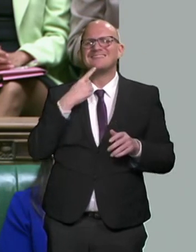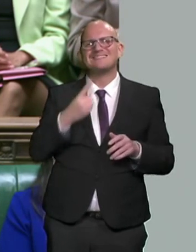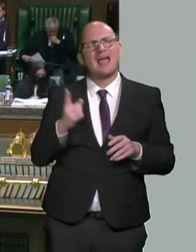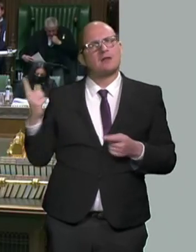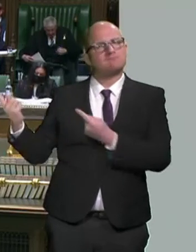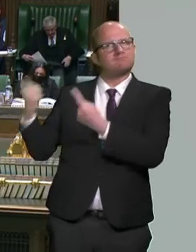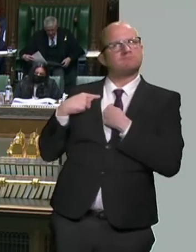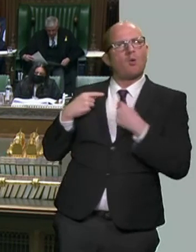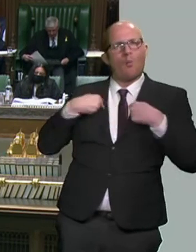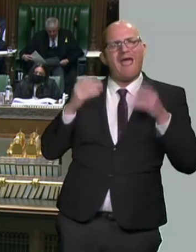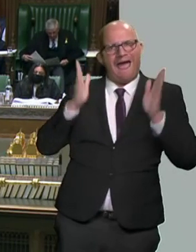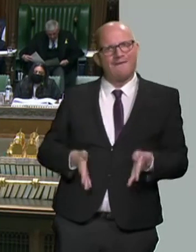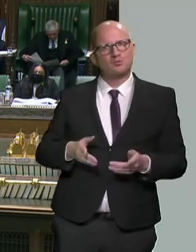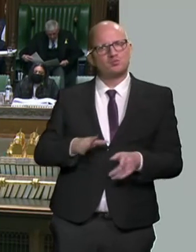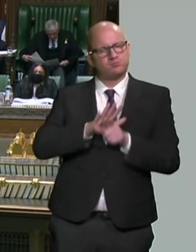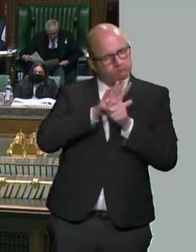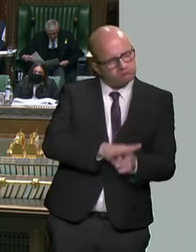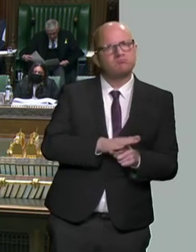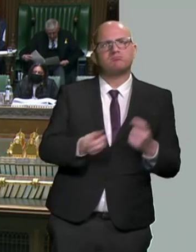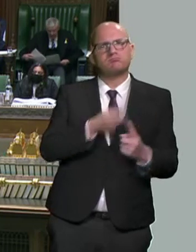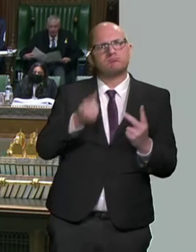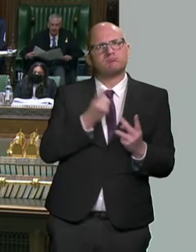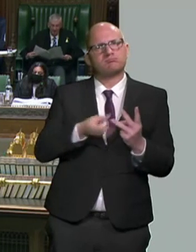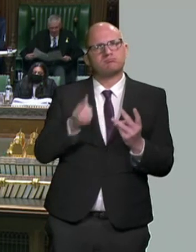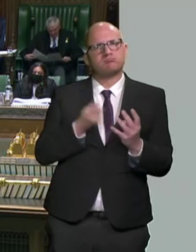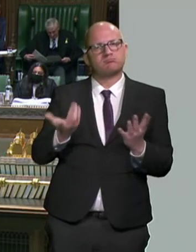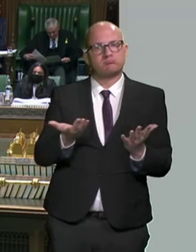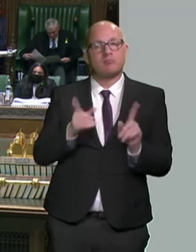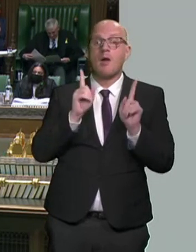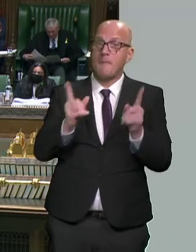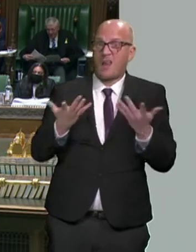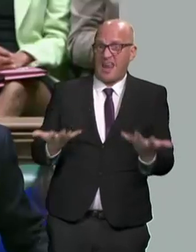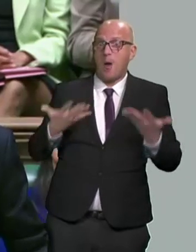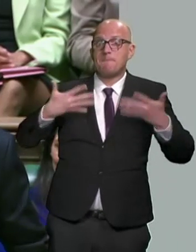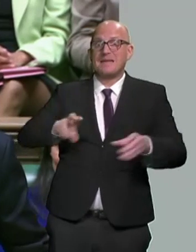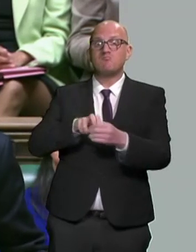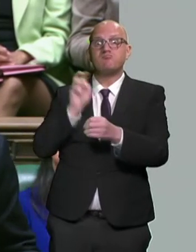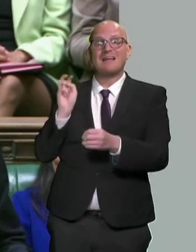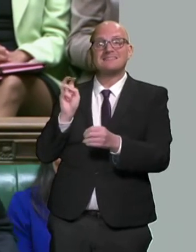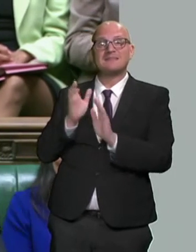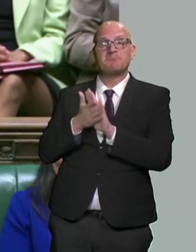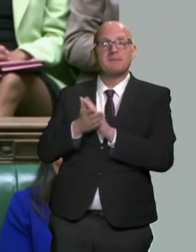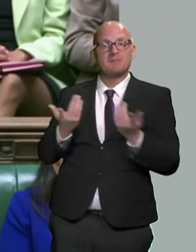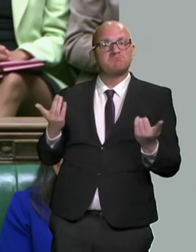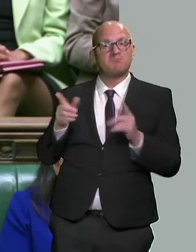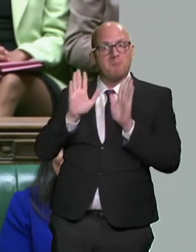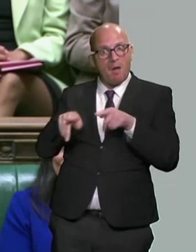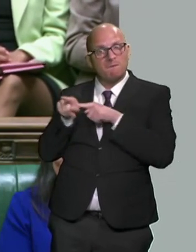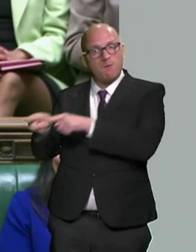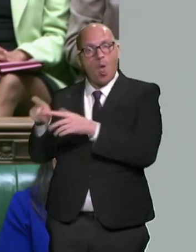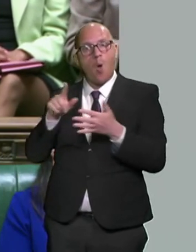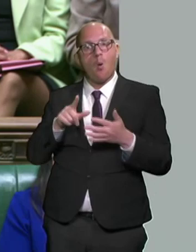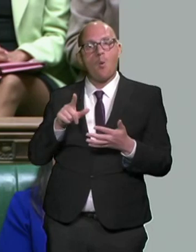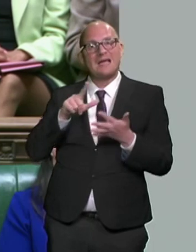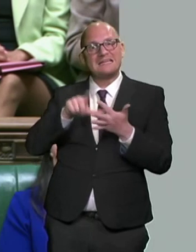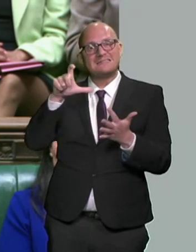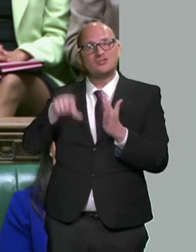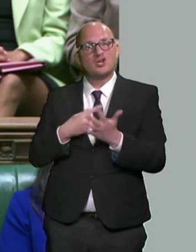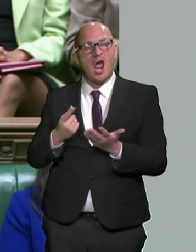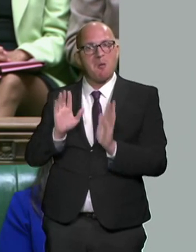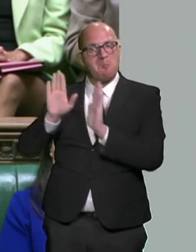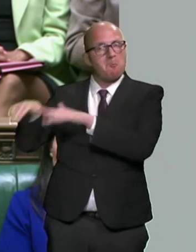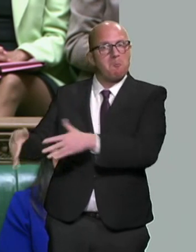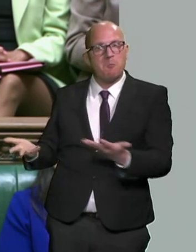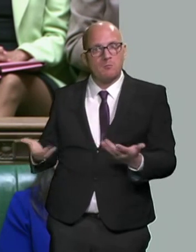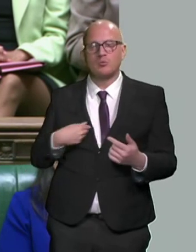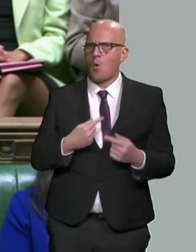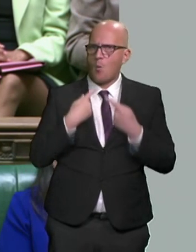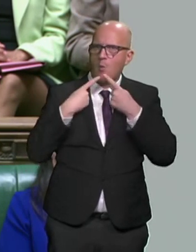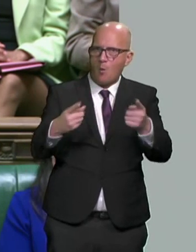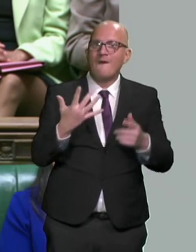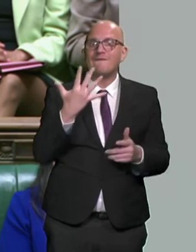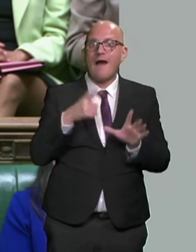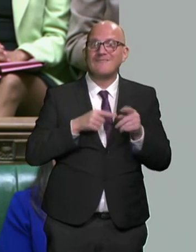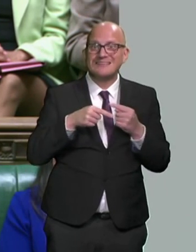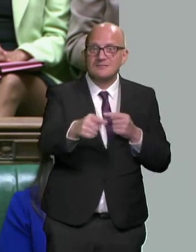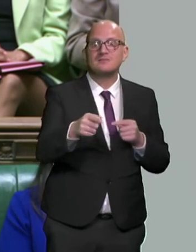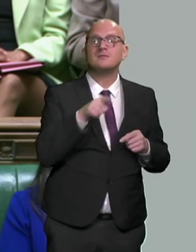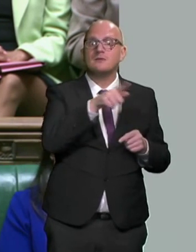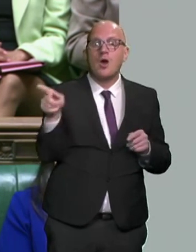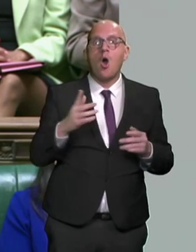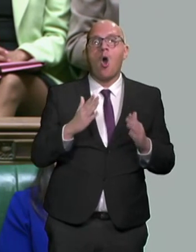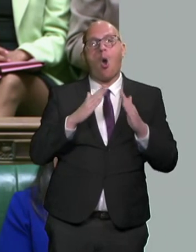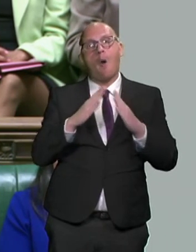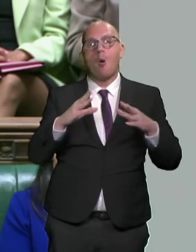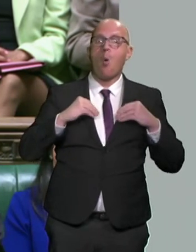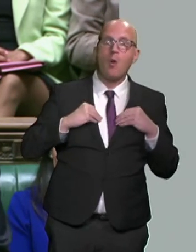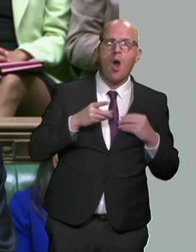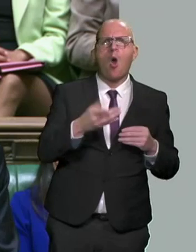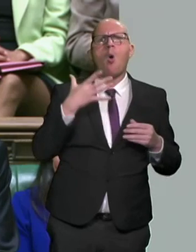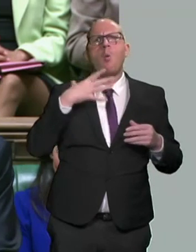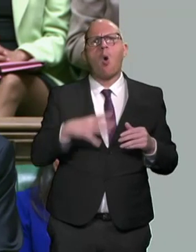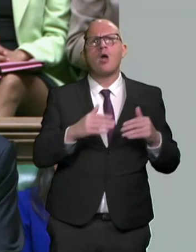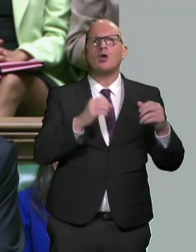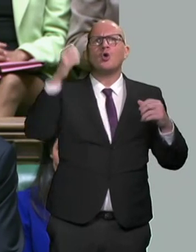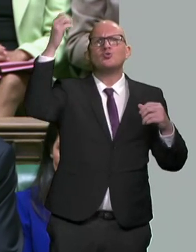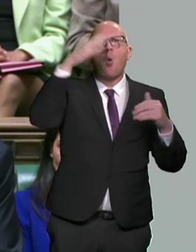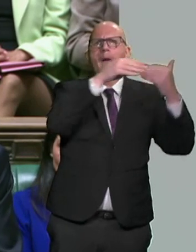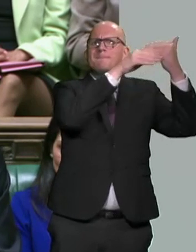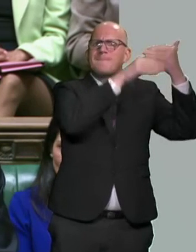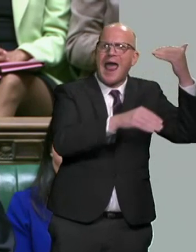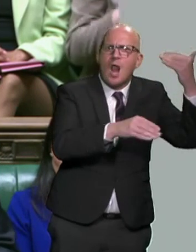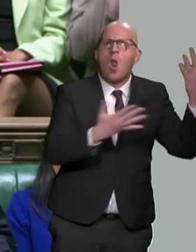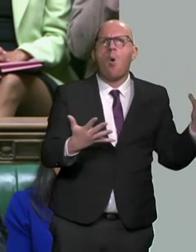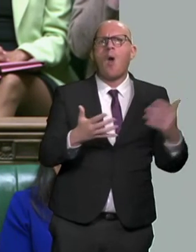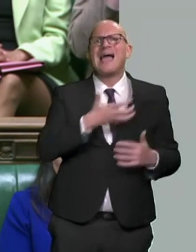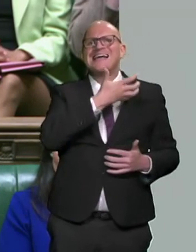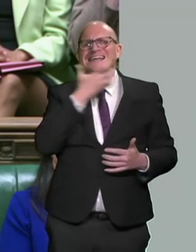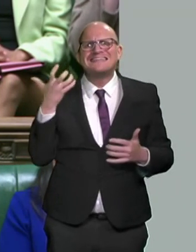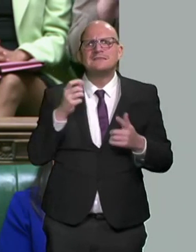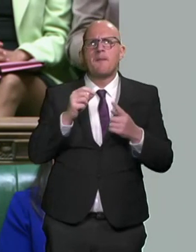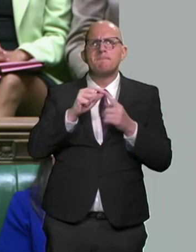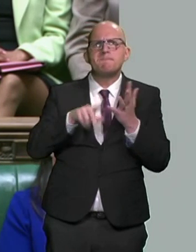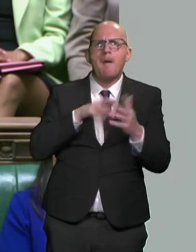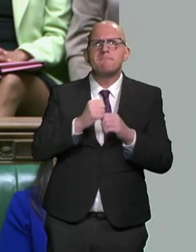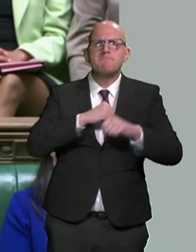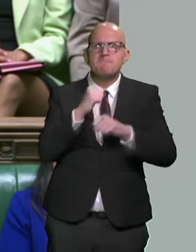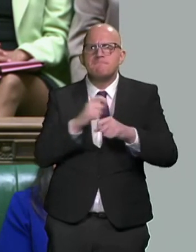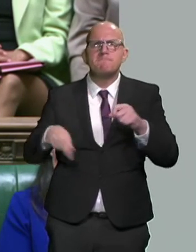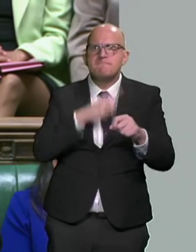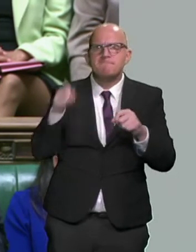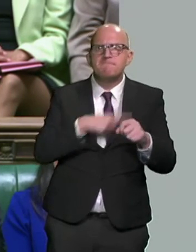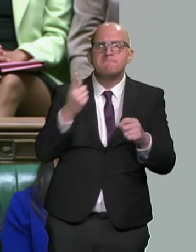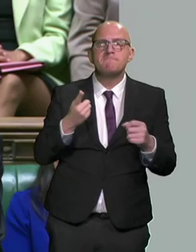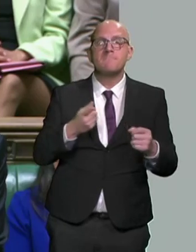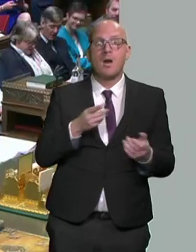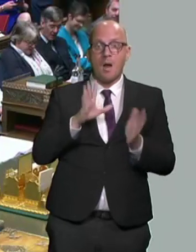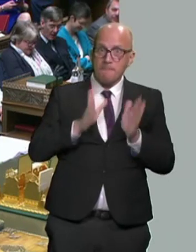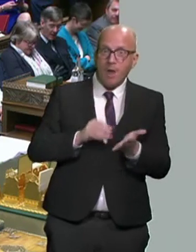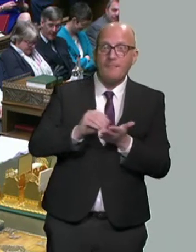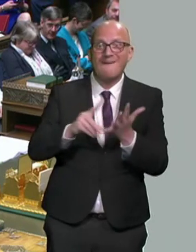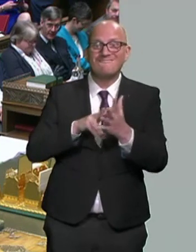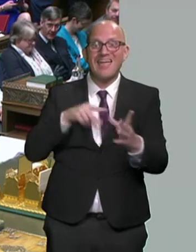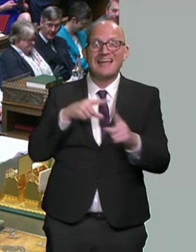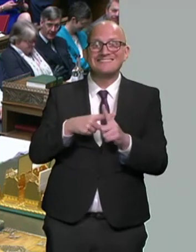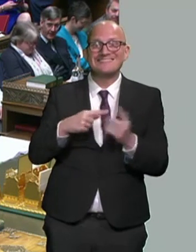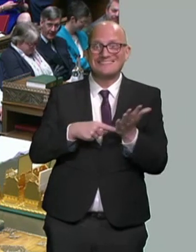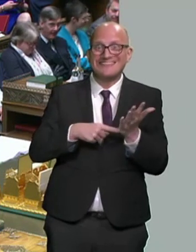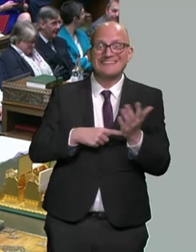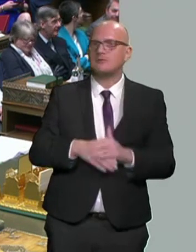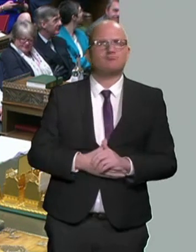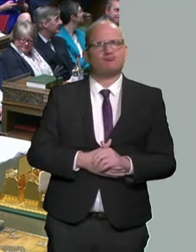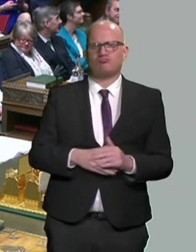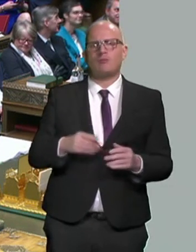Thanks to Brexit, we are no longer constrained by EU law, so I can announce that for the next five years, homeowners having materials such as solar panels, heat pumps and insulation installed will no longer pay 5% VAT; they will pay zero.